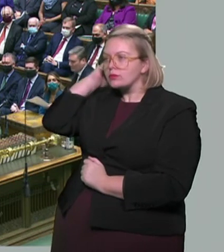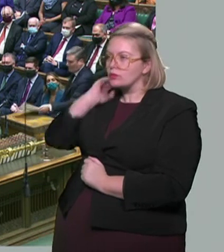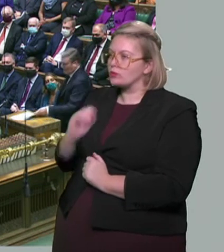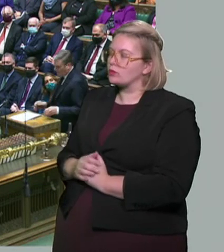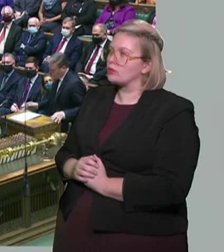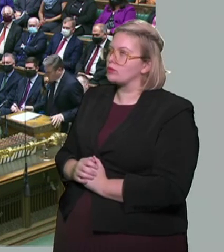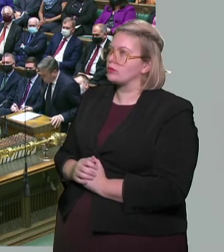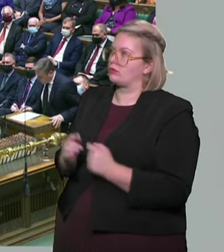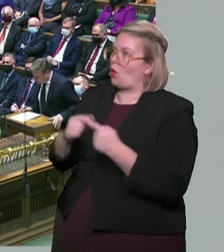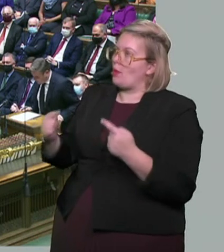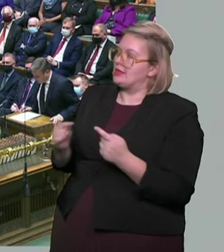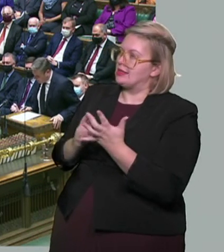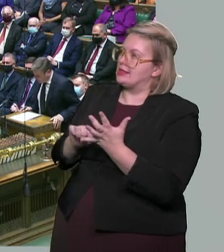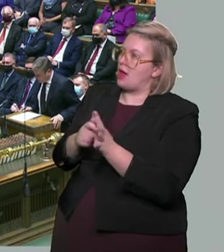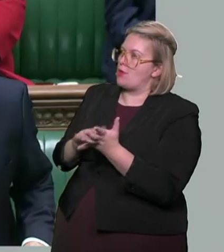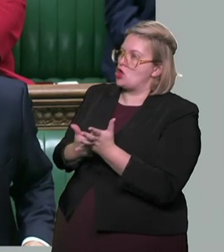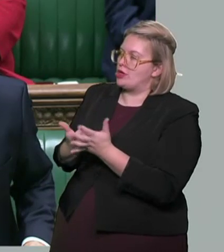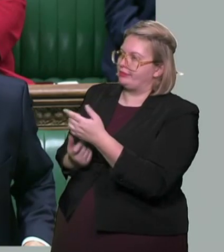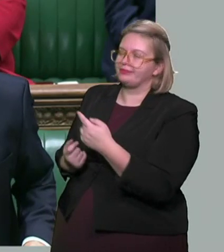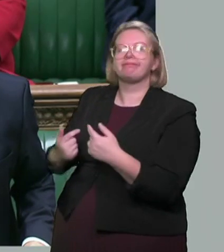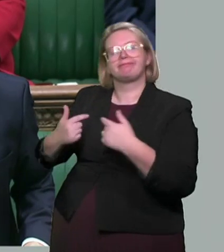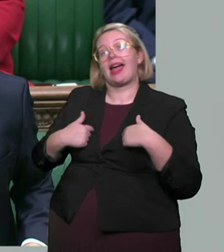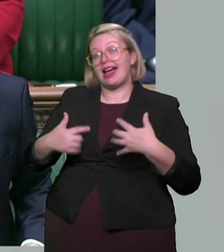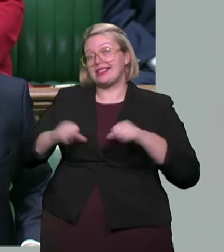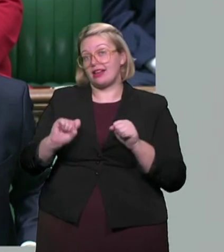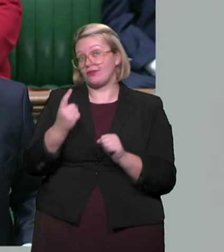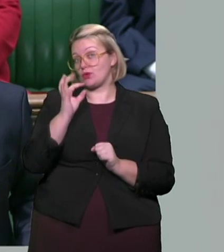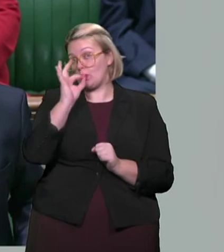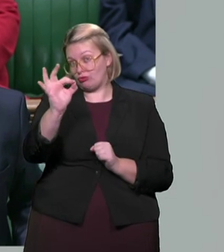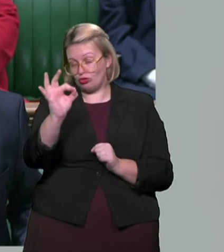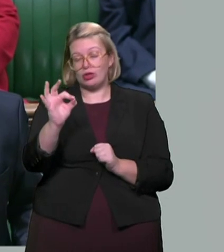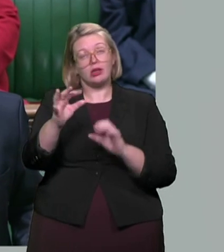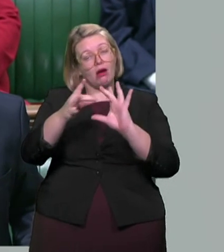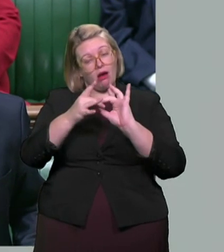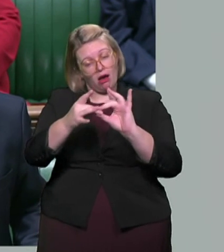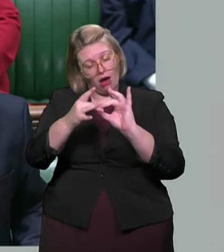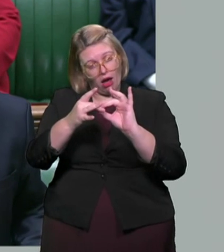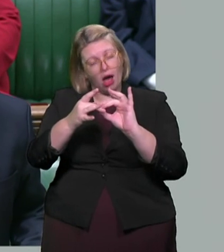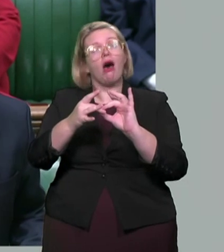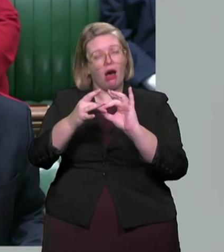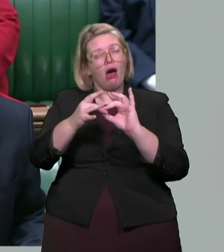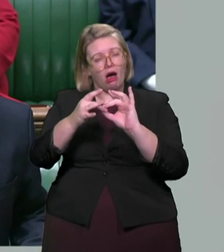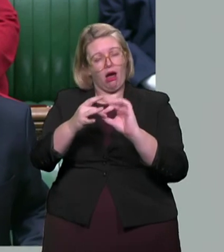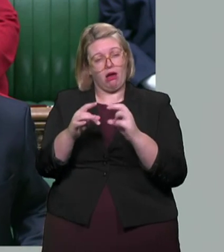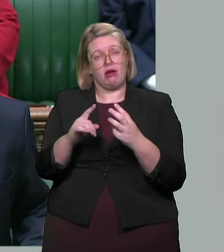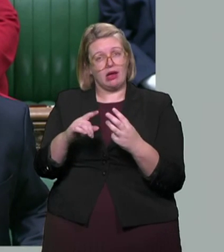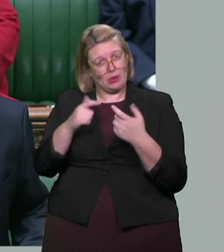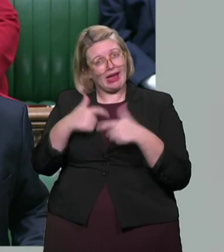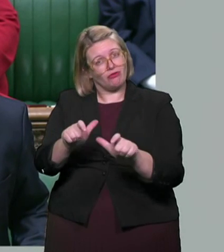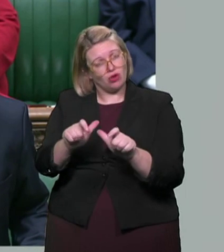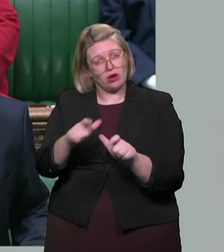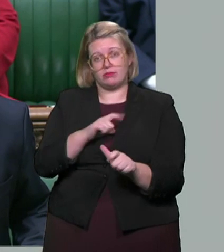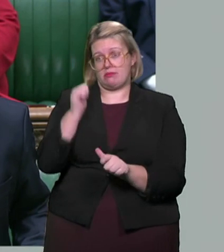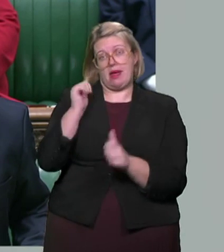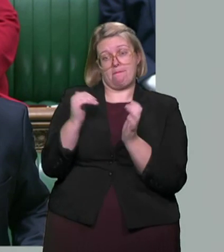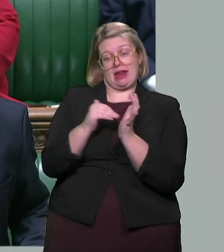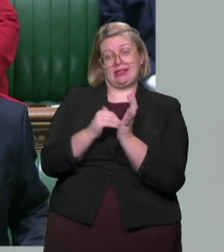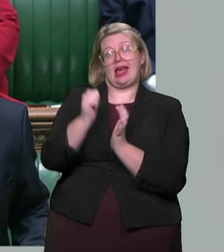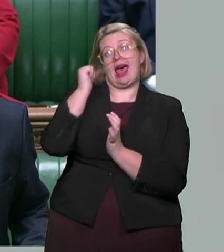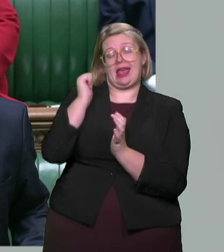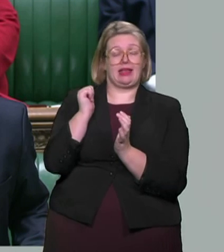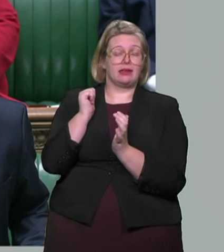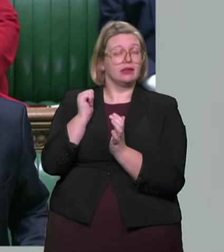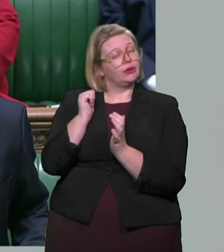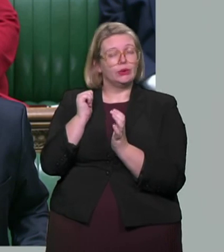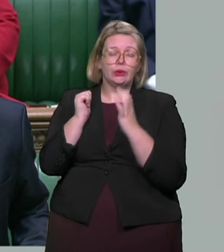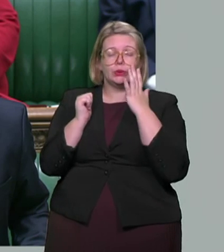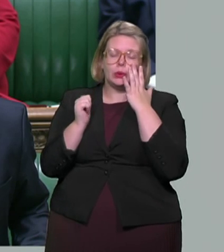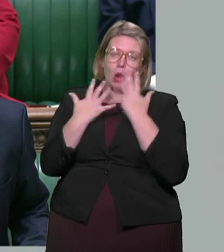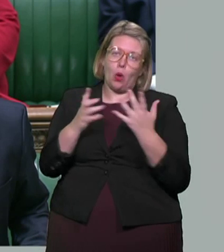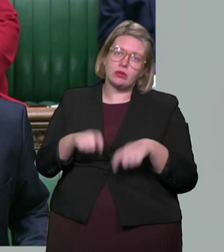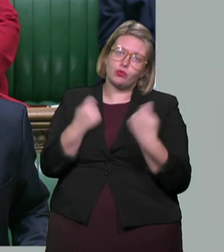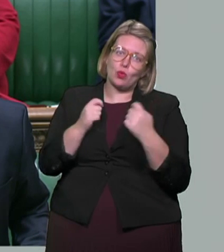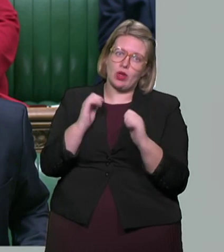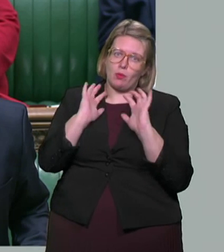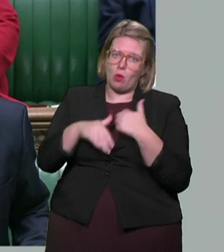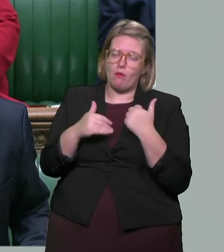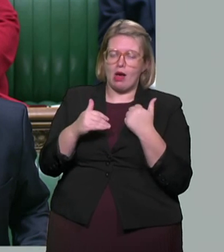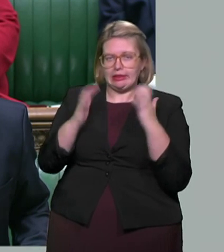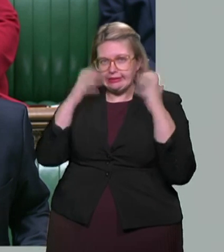I did start in a collegiate spirit, and I will continue in a collegiate spirit, because I listened hard to what was being said on the Government Benches on Monday about the concerns about this issue.